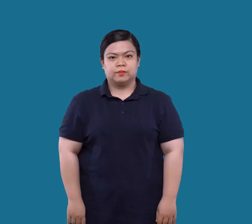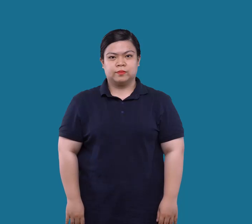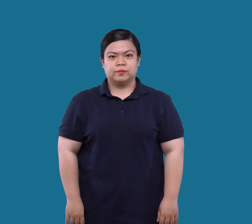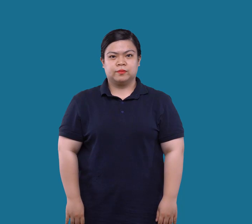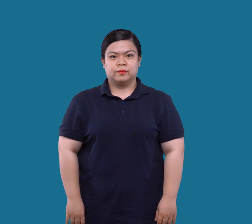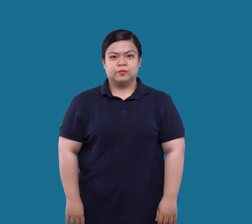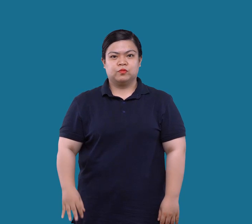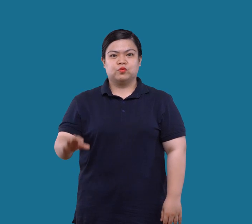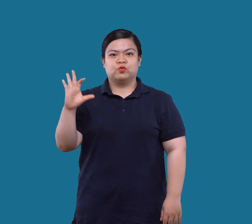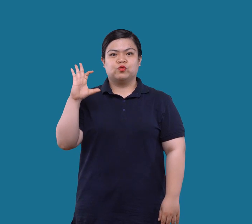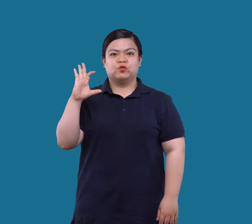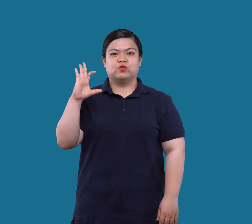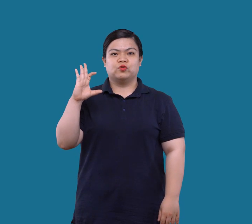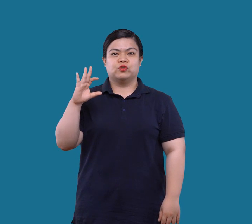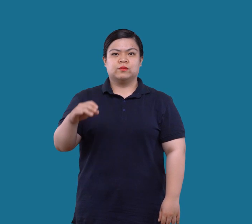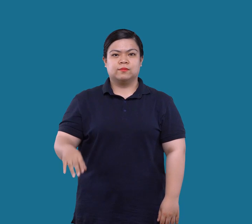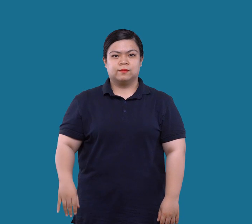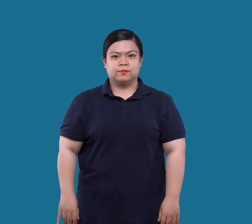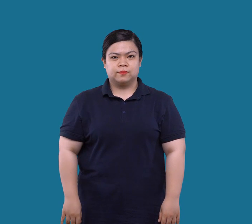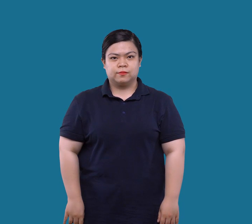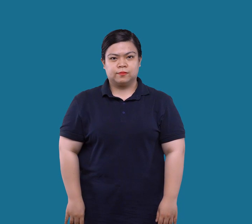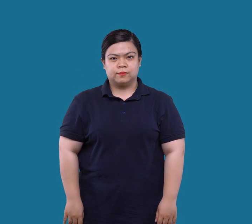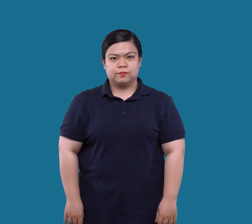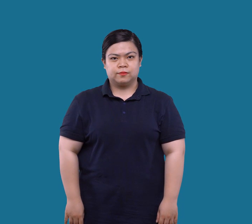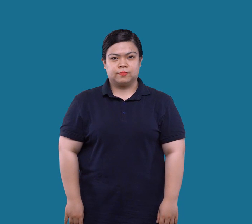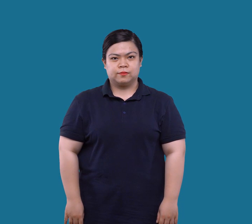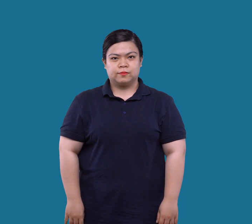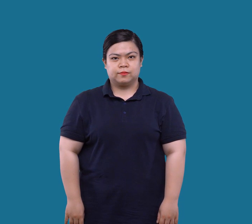toa lét